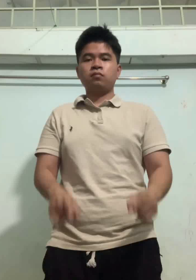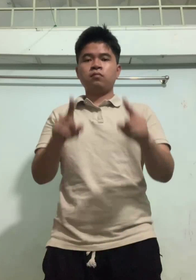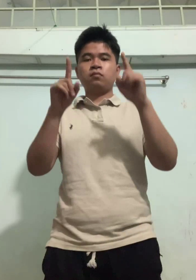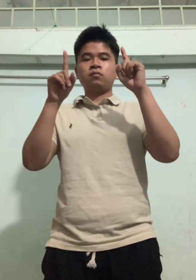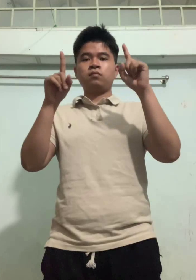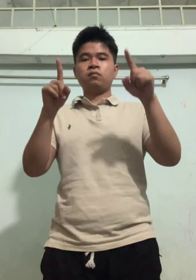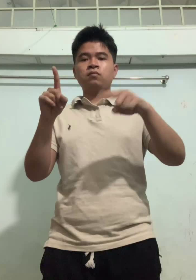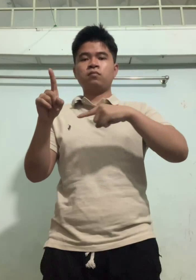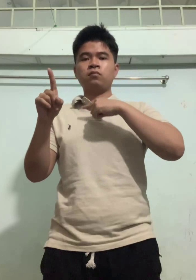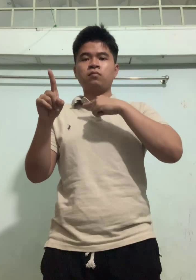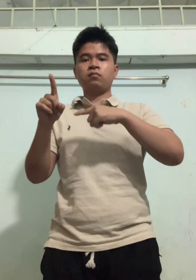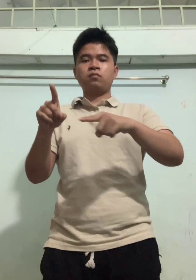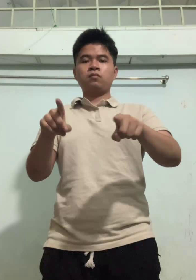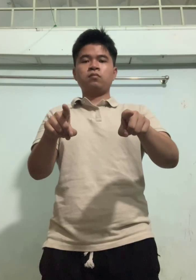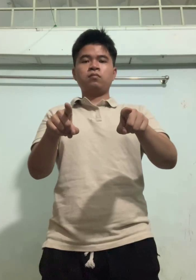phut